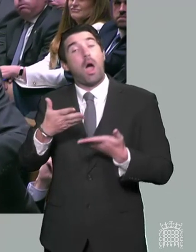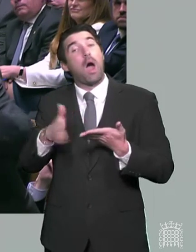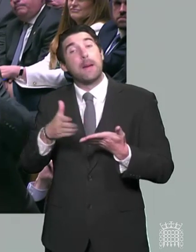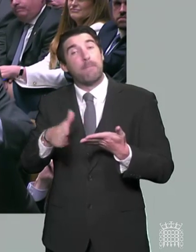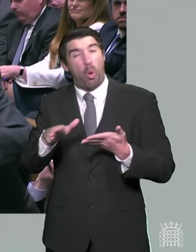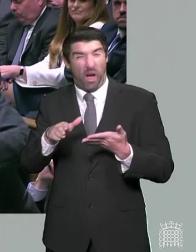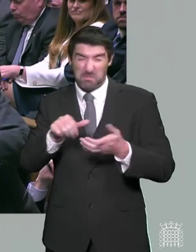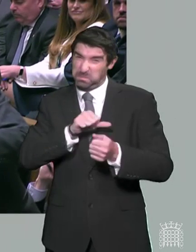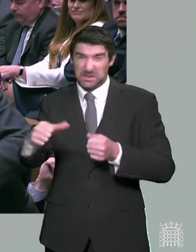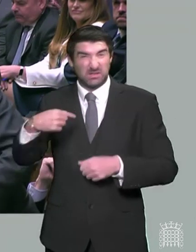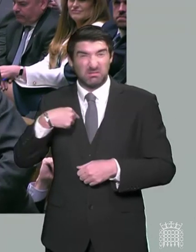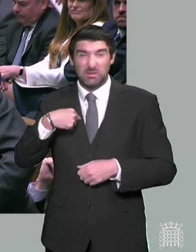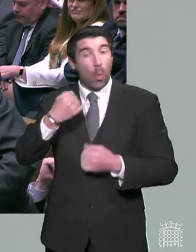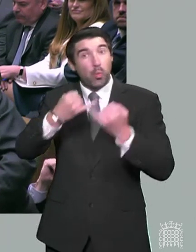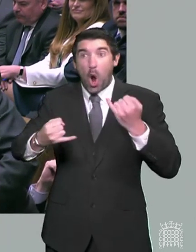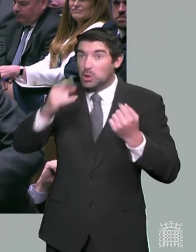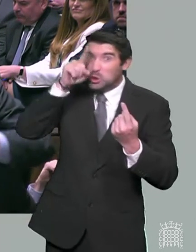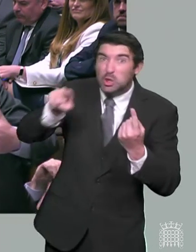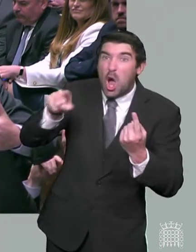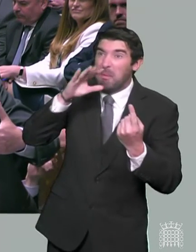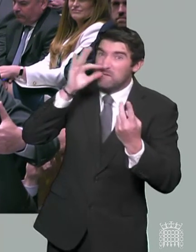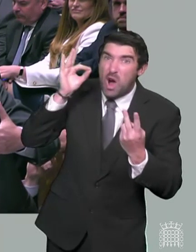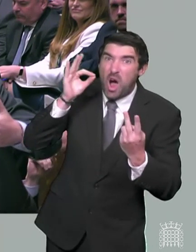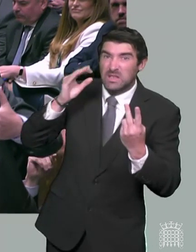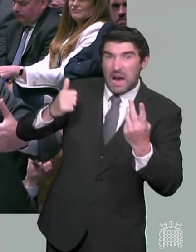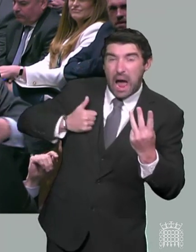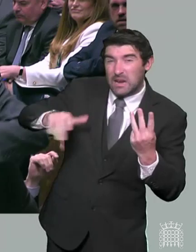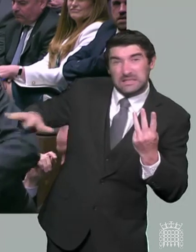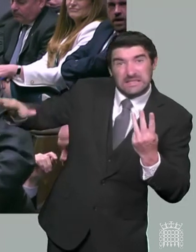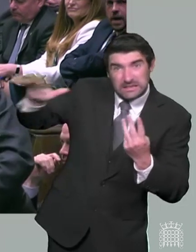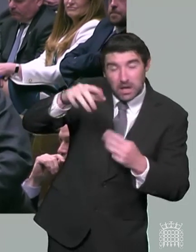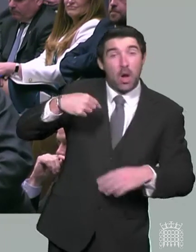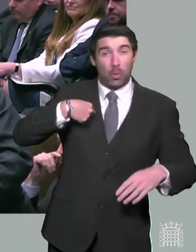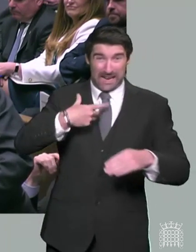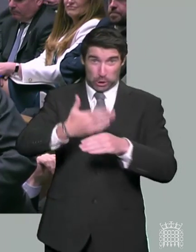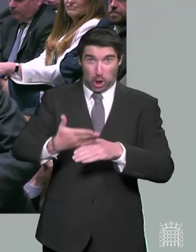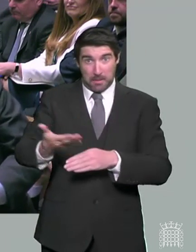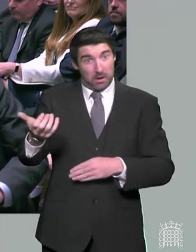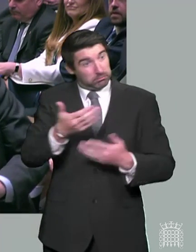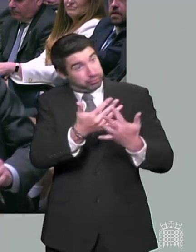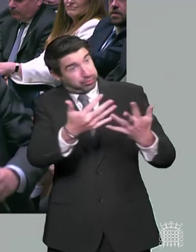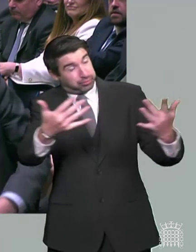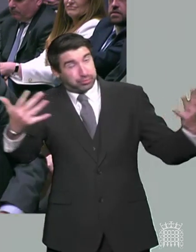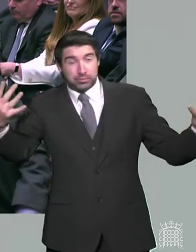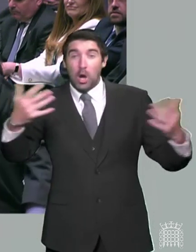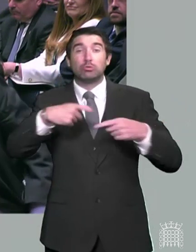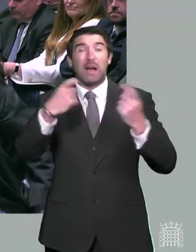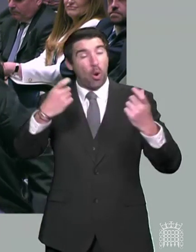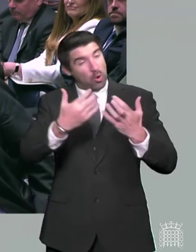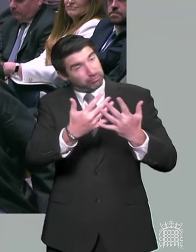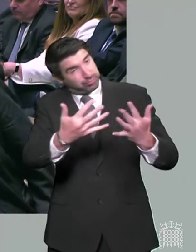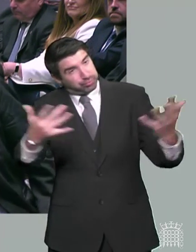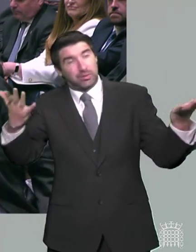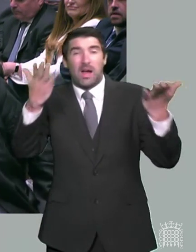As I have said, we have the highest number of people in payroll jobs—620,000 more—since records began.